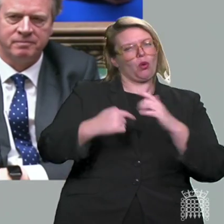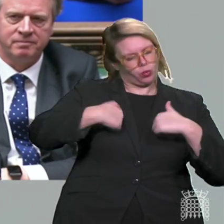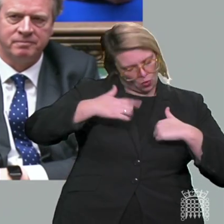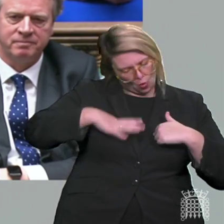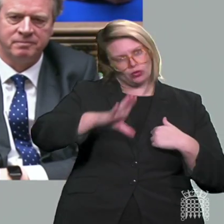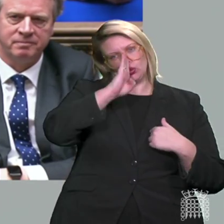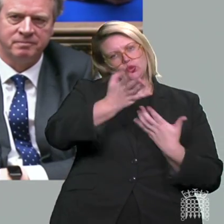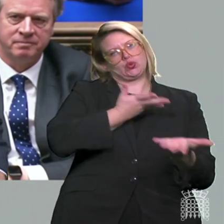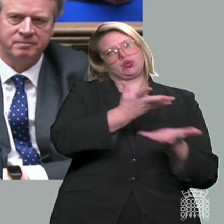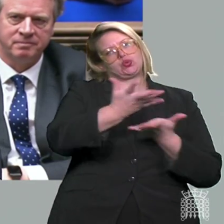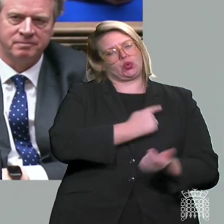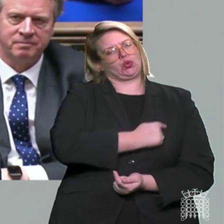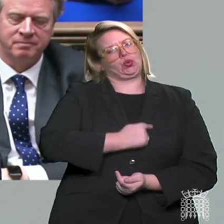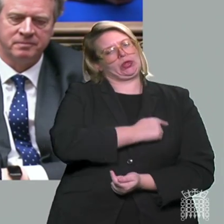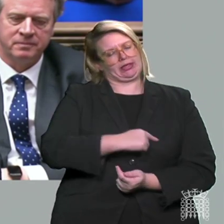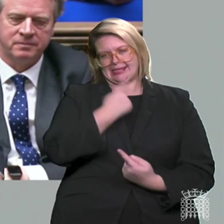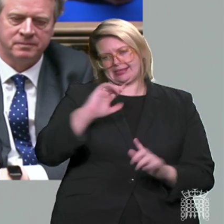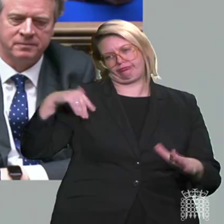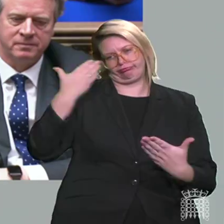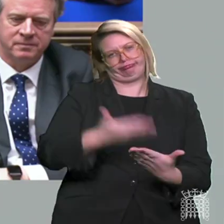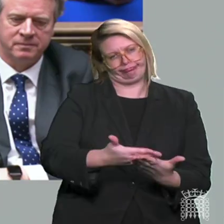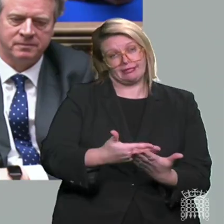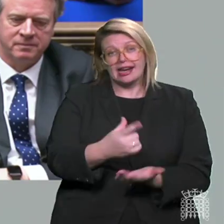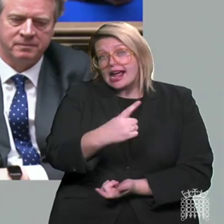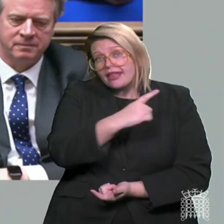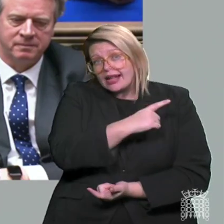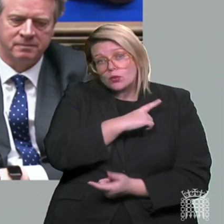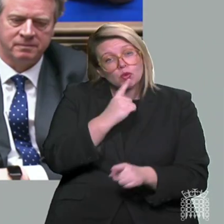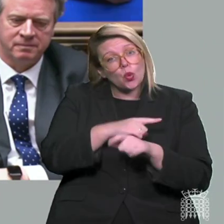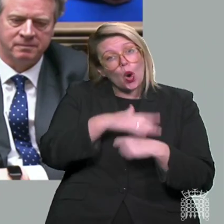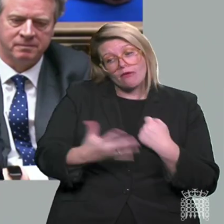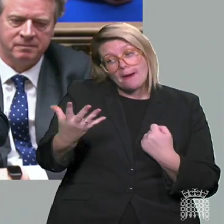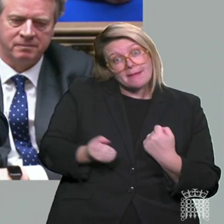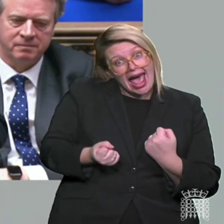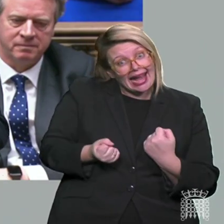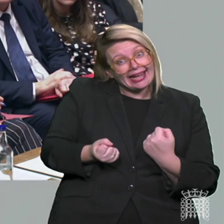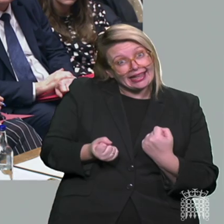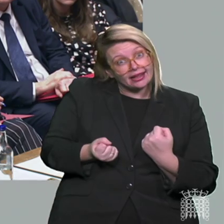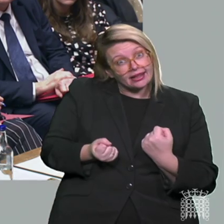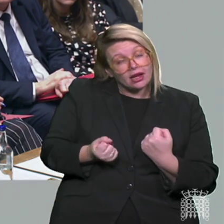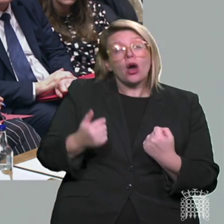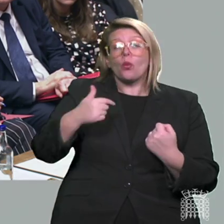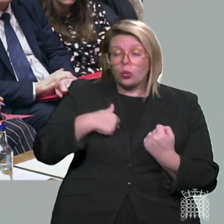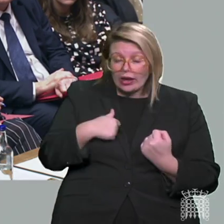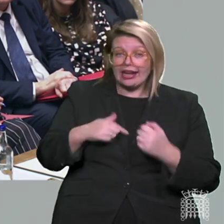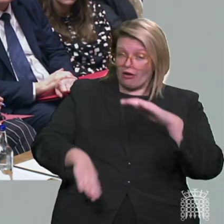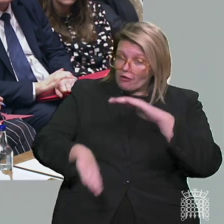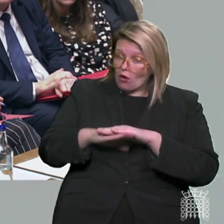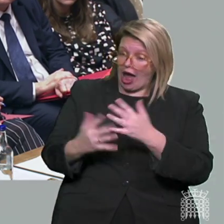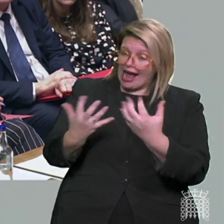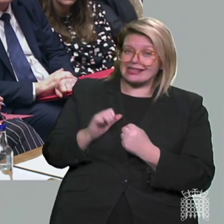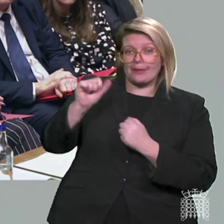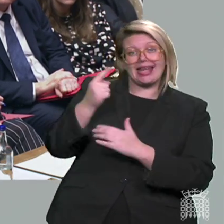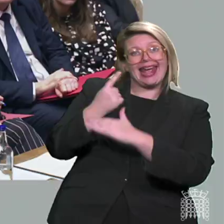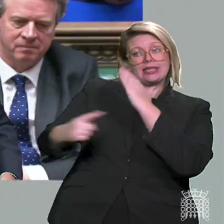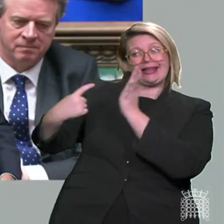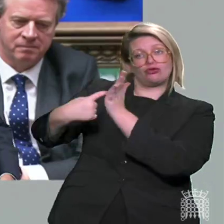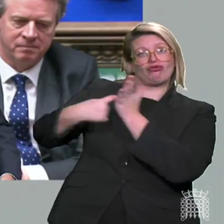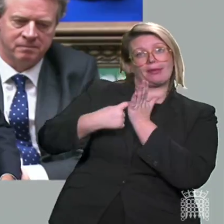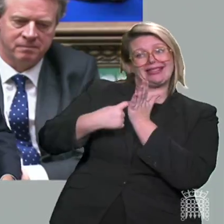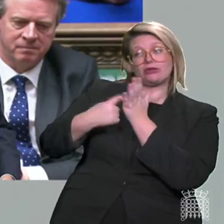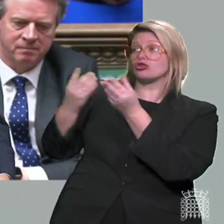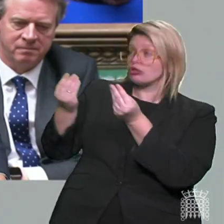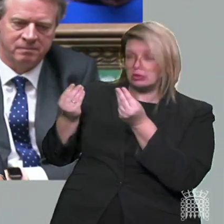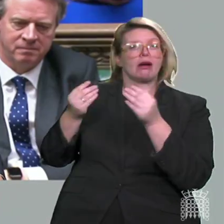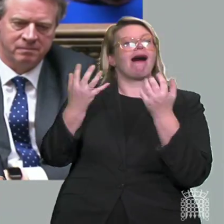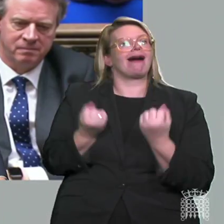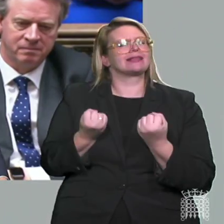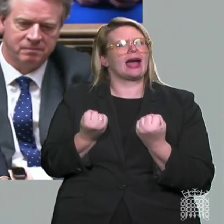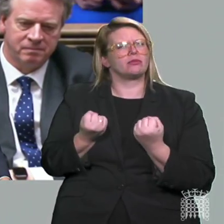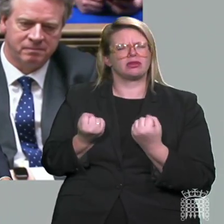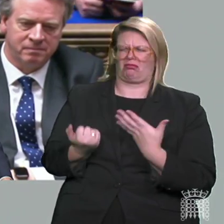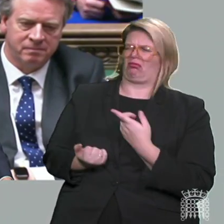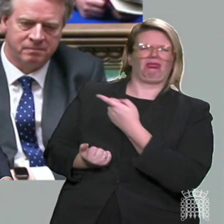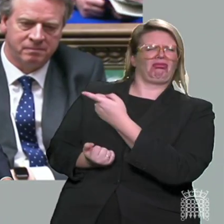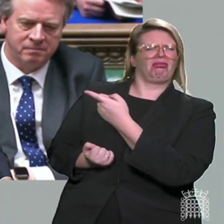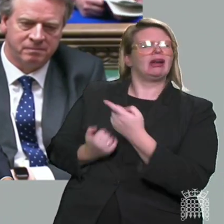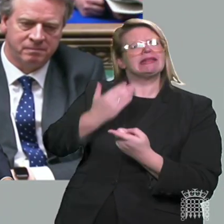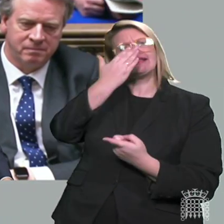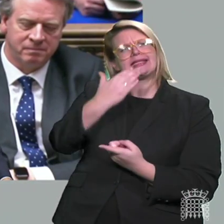That is also why, when it comes to the issue of pay, we accepted in full the independent recommendations of the pay review bodies.